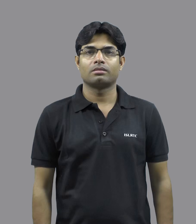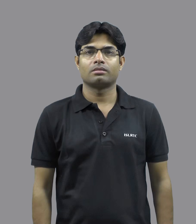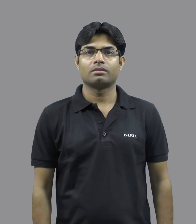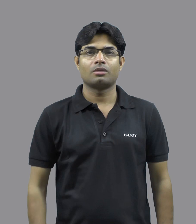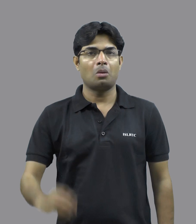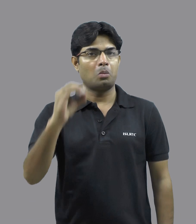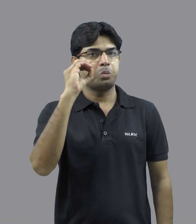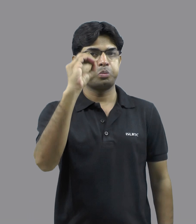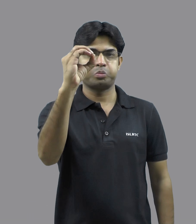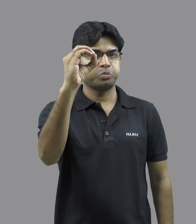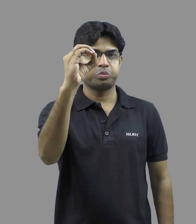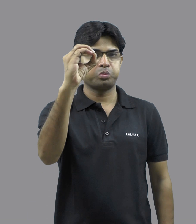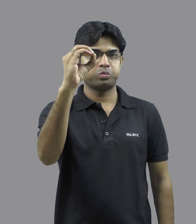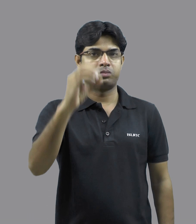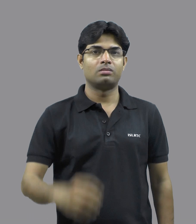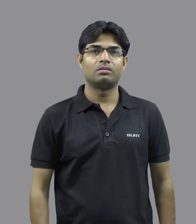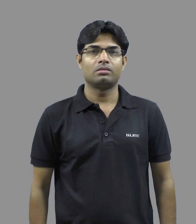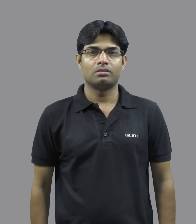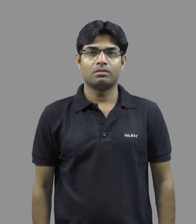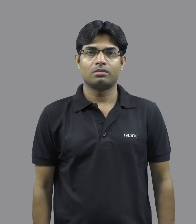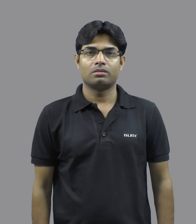Zero